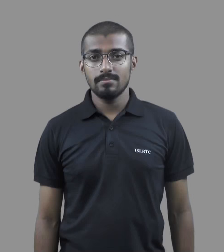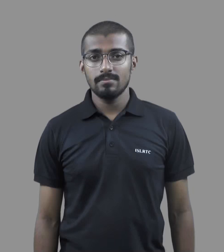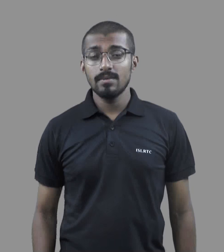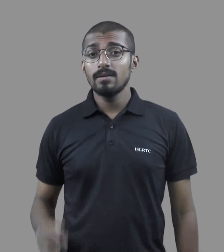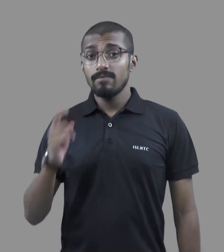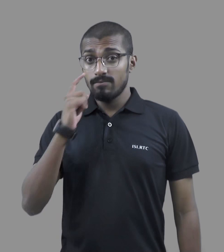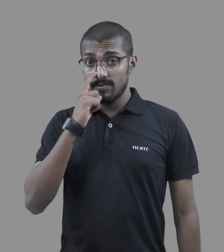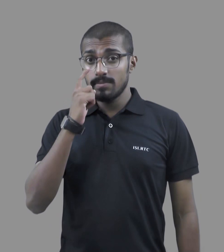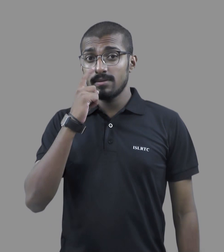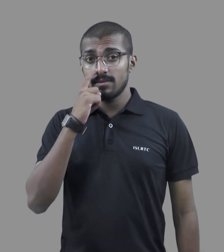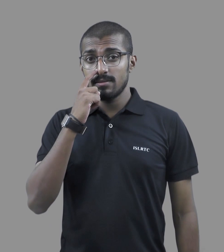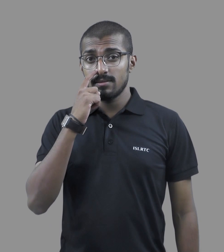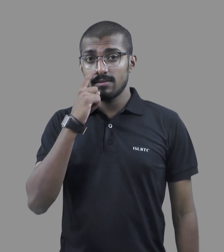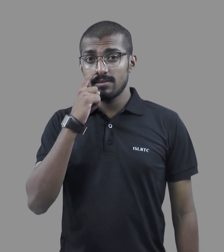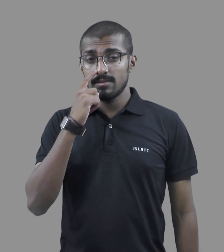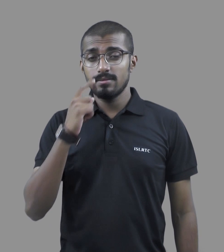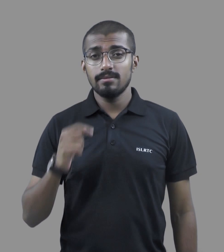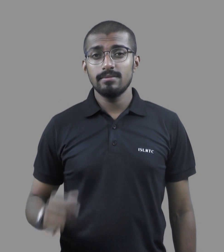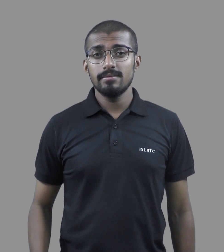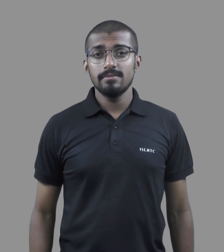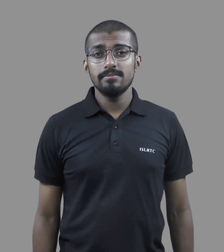Female